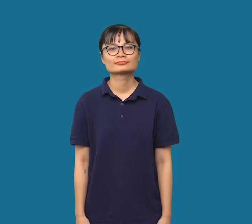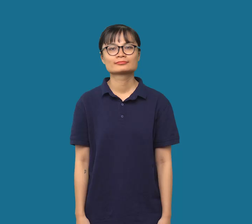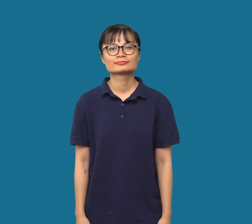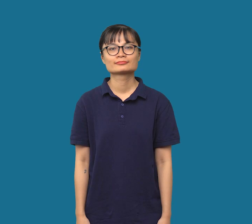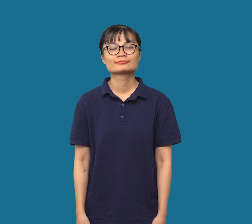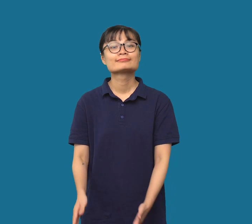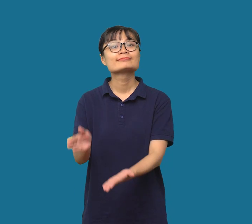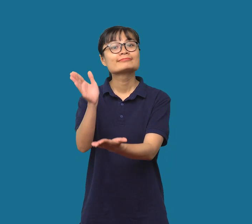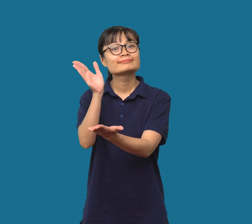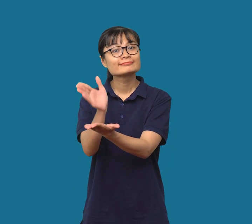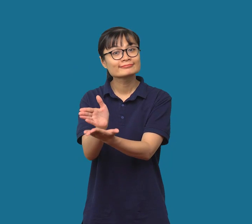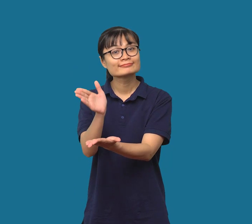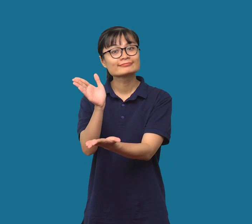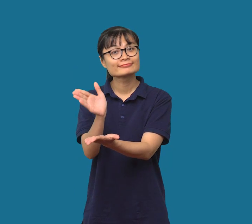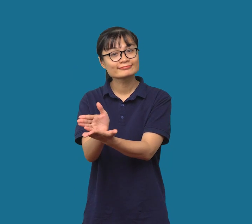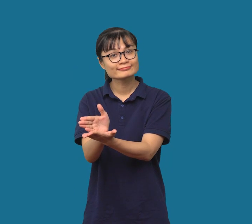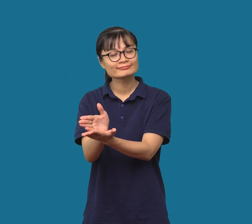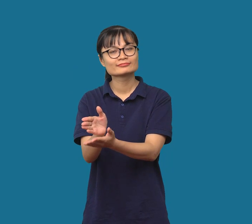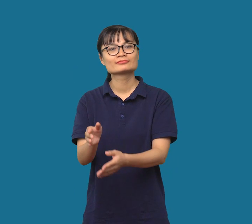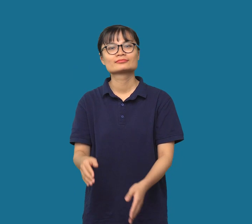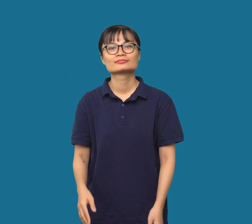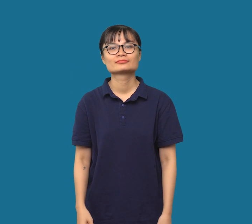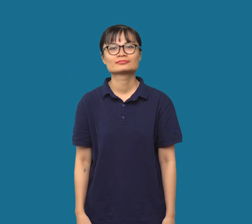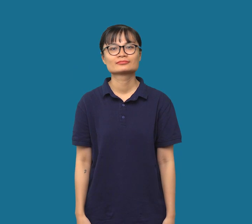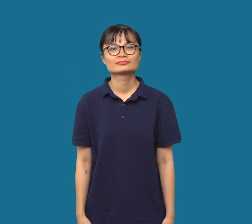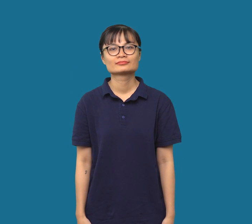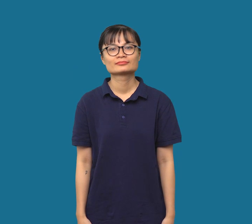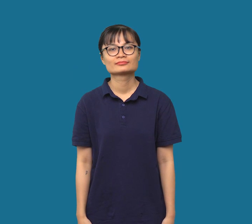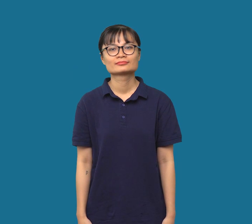tha thứ